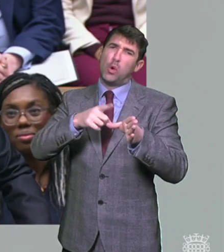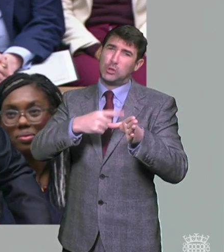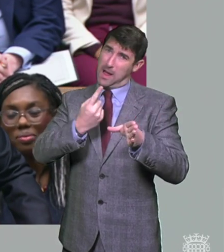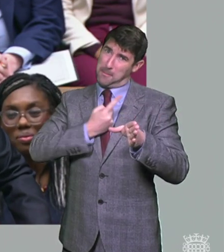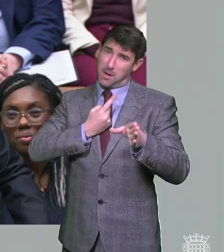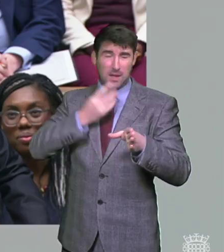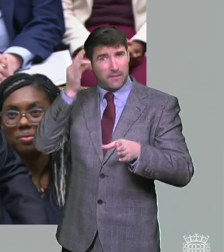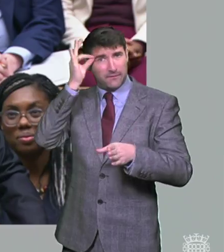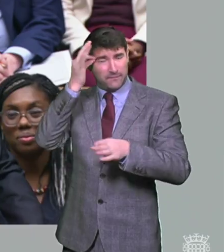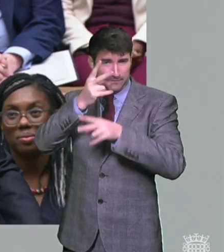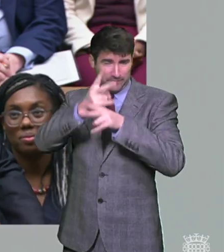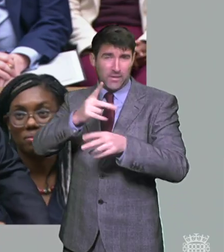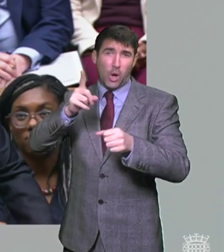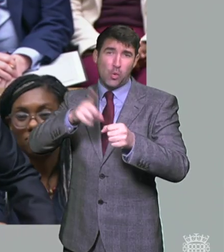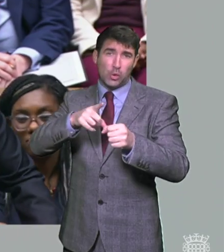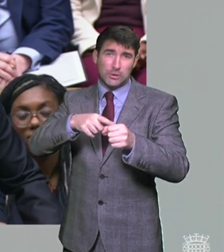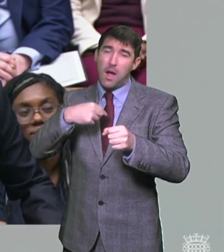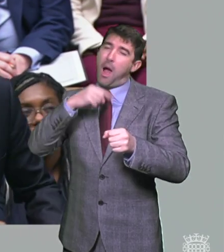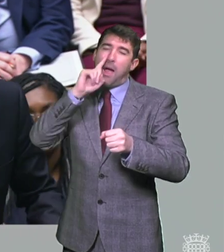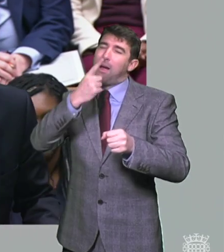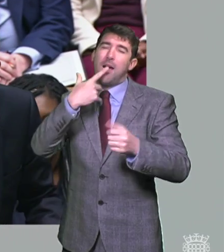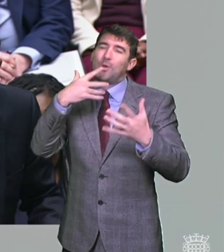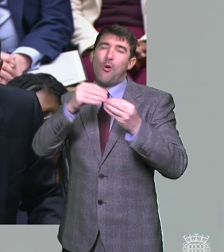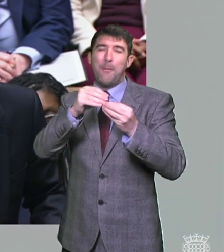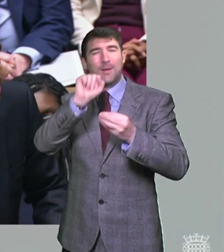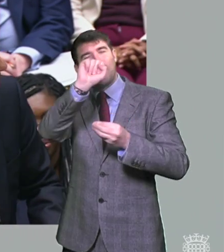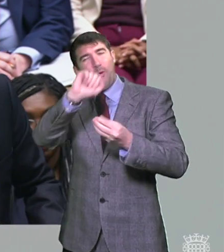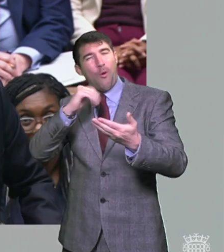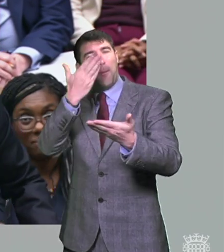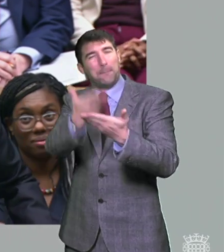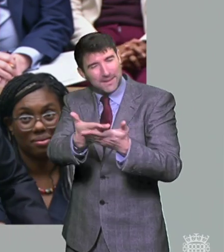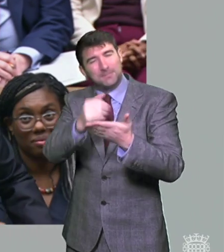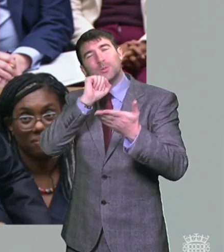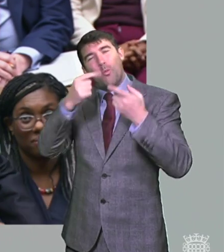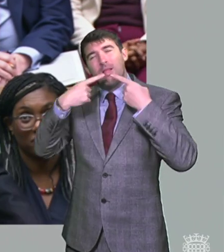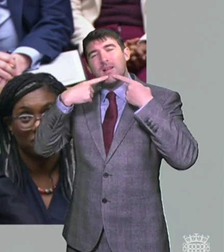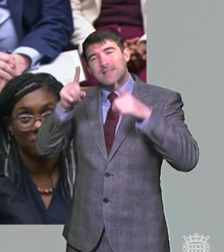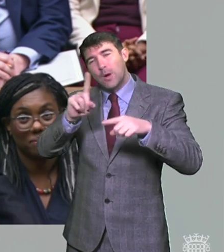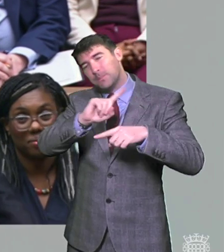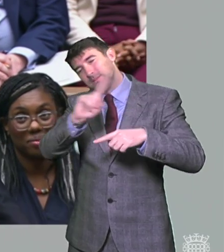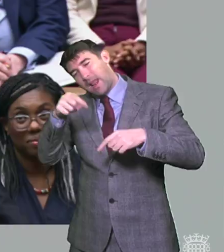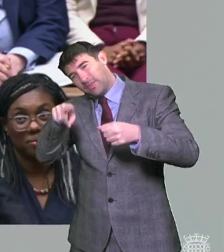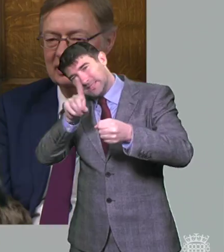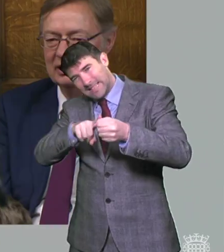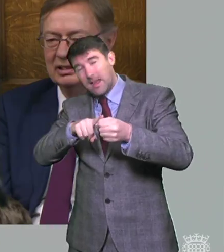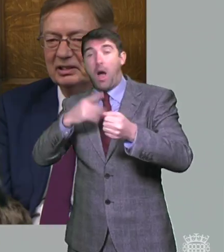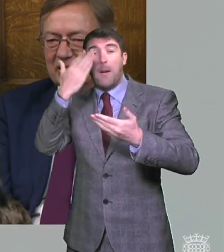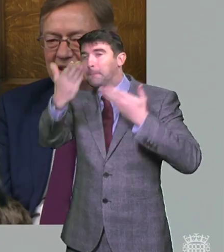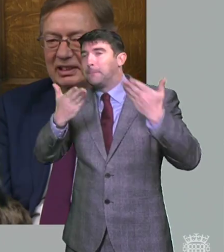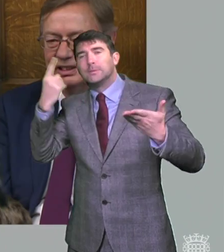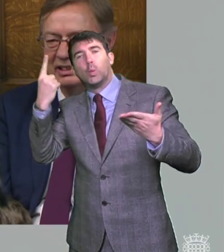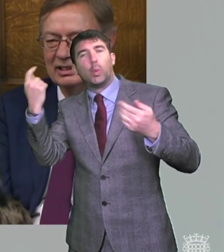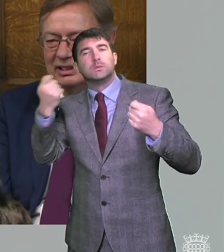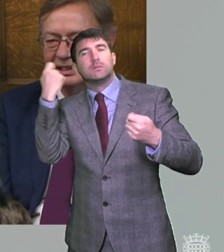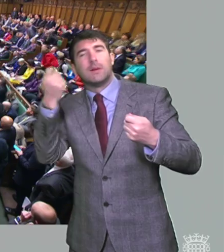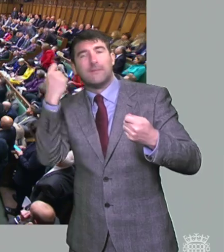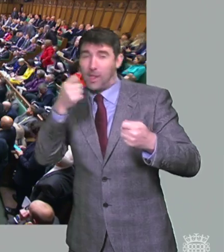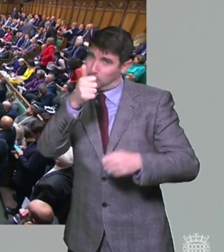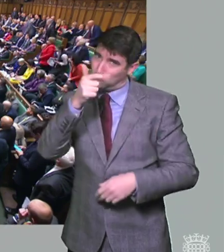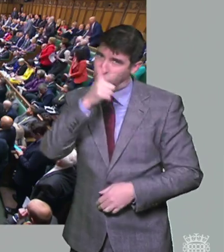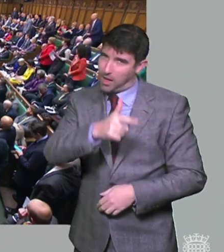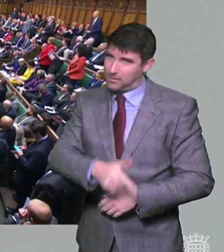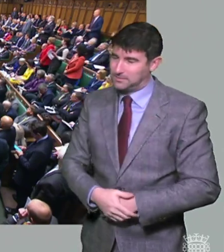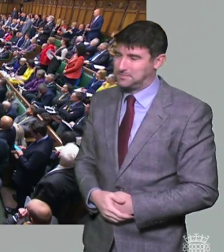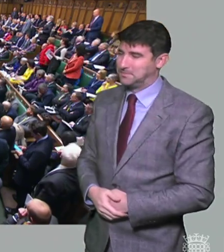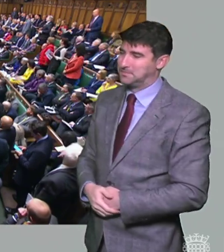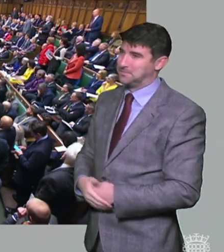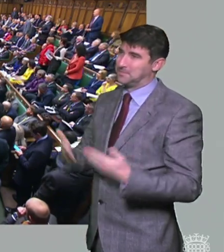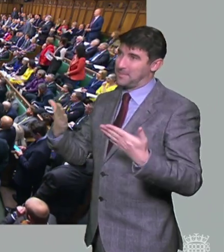Obviously, he will know that I cannot comment on individual bids, but by the end of the year, an announcement is expected on the successful ones, and I wish him every luck with that.